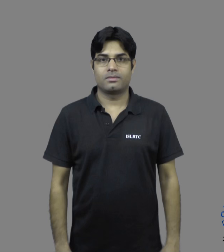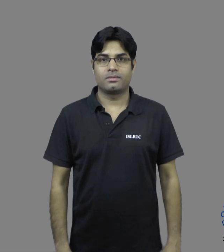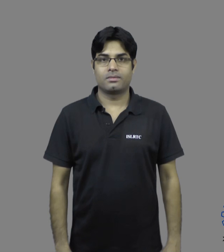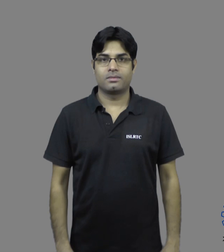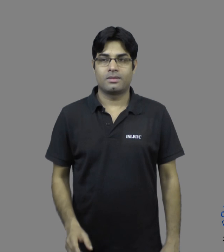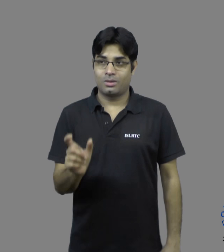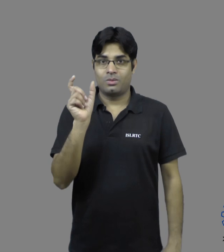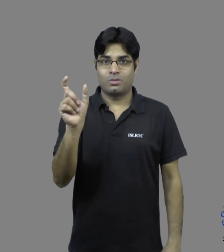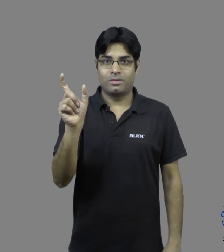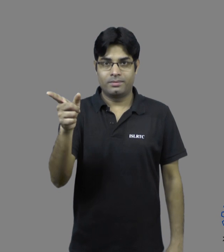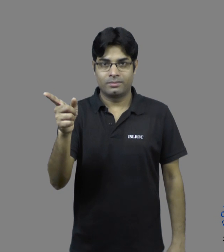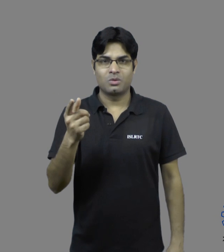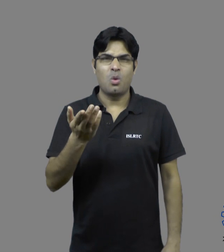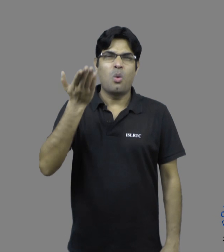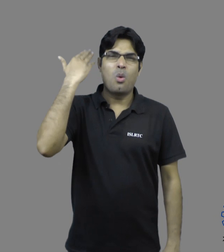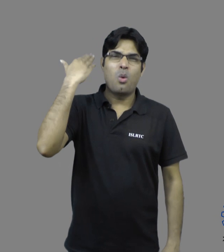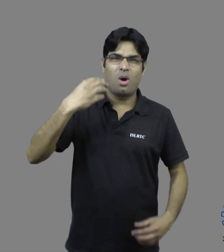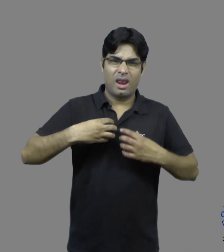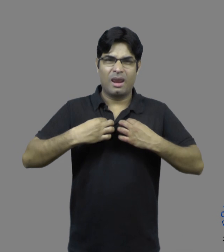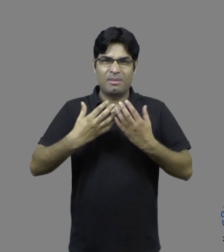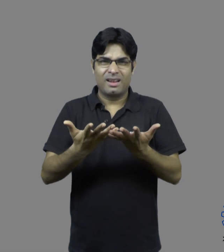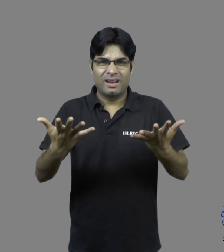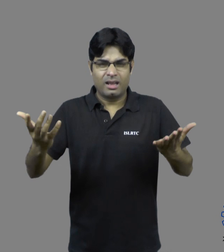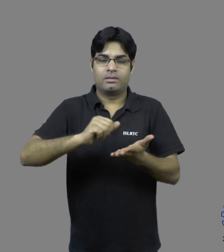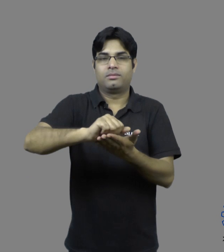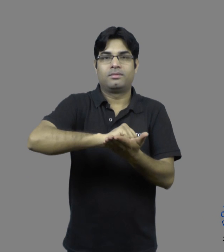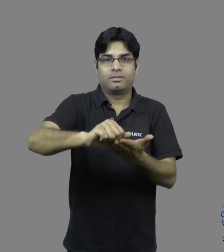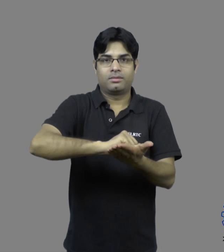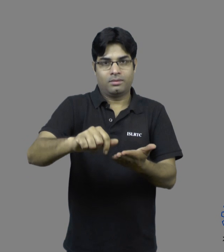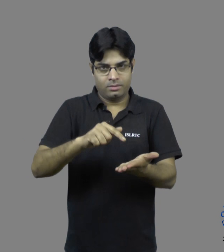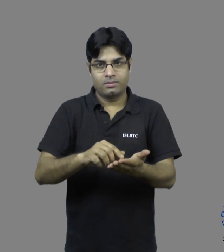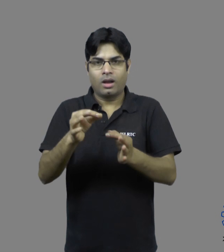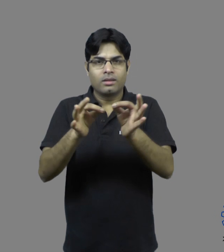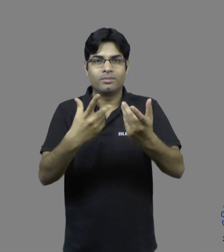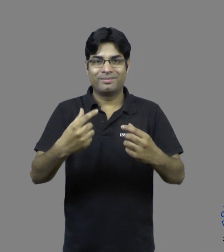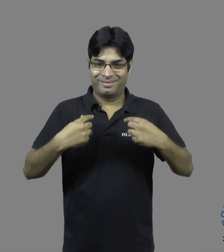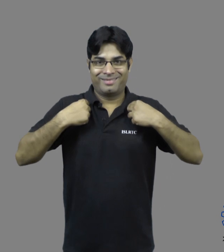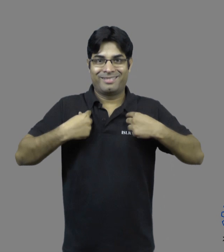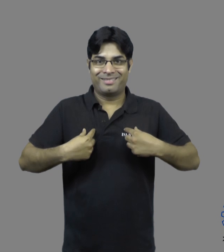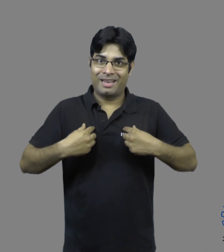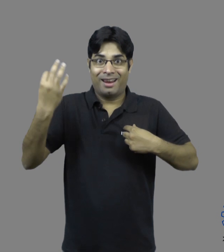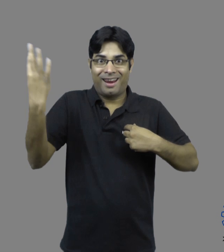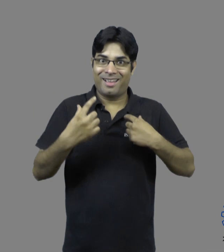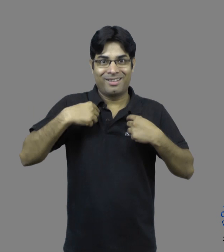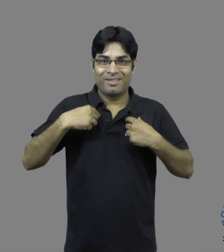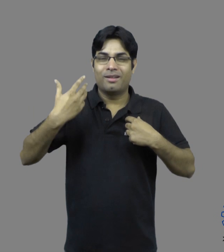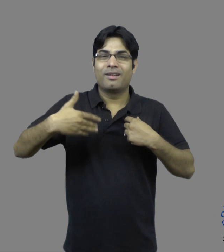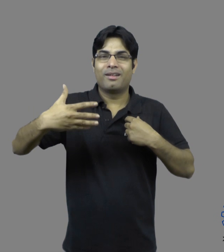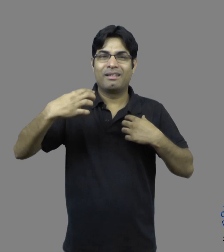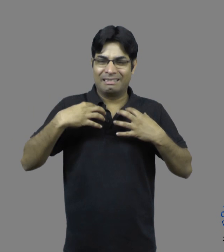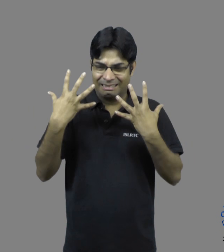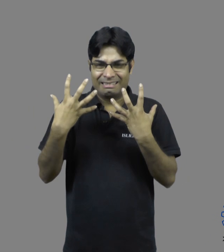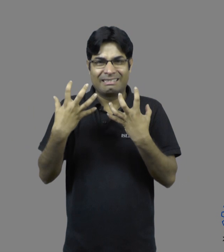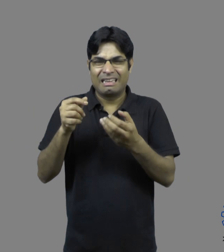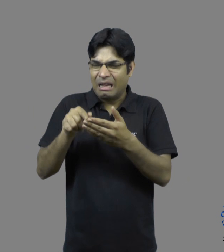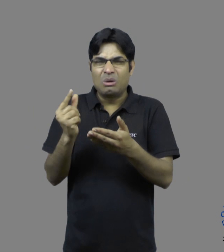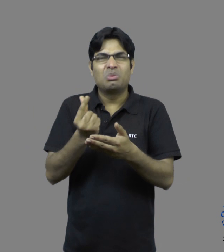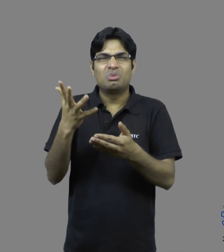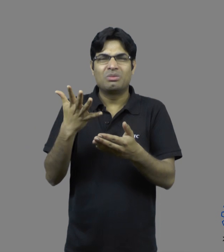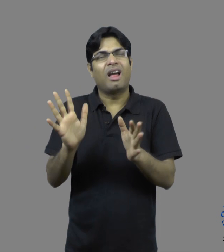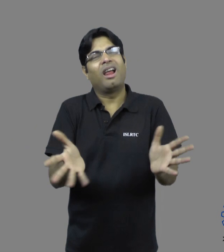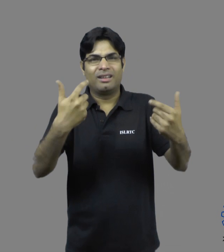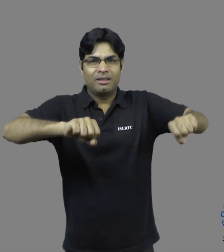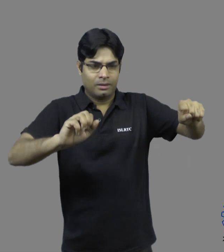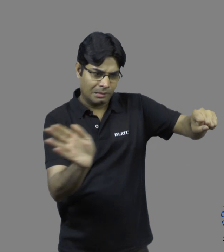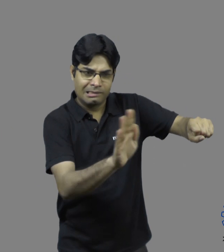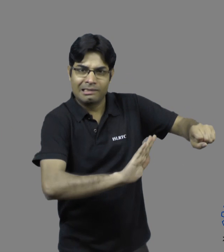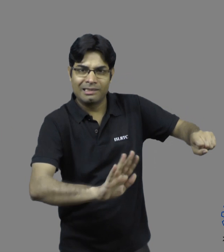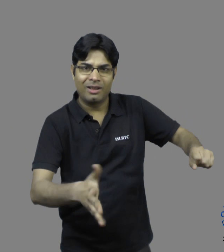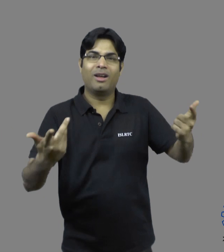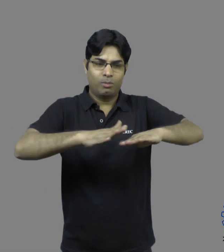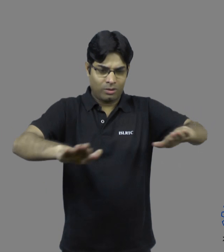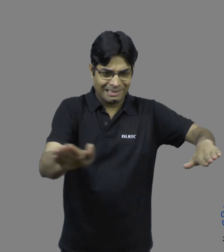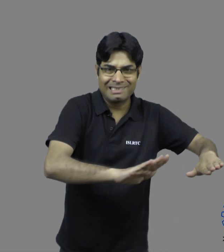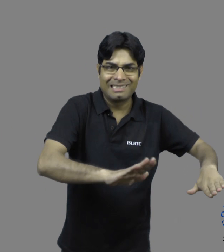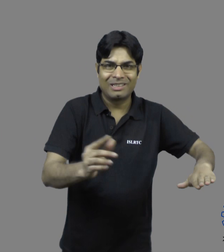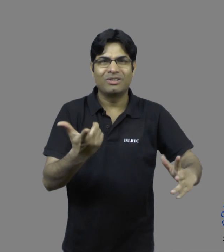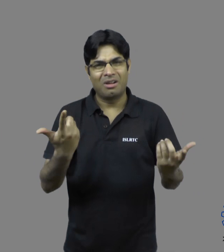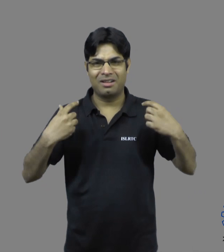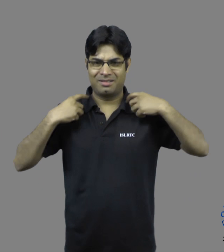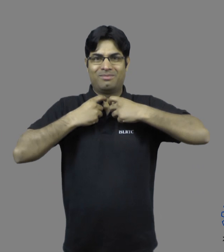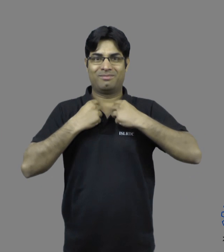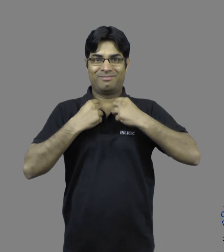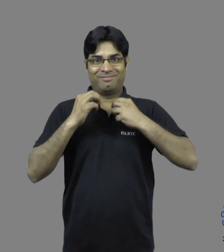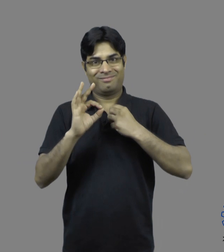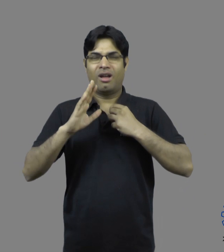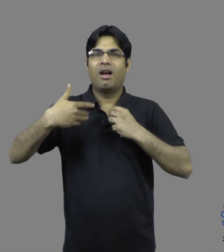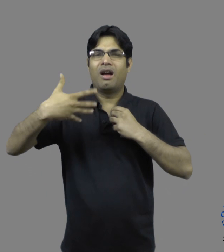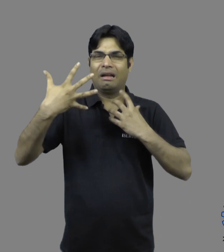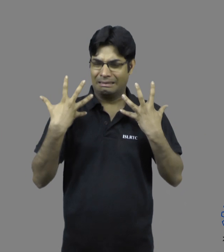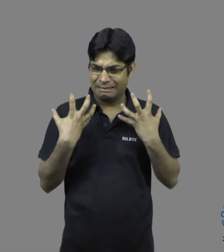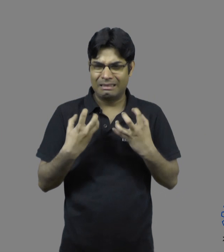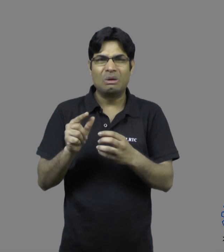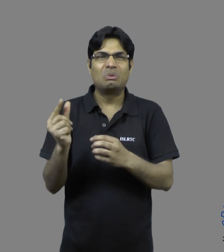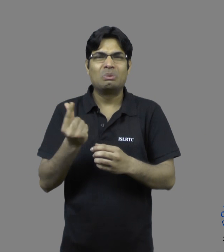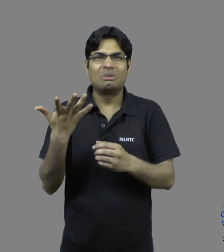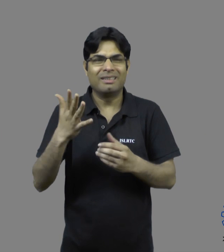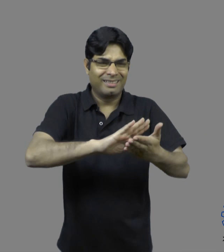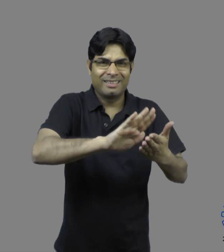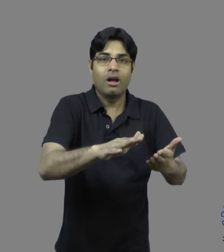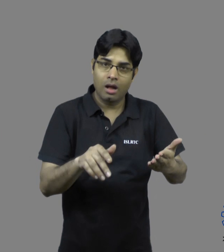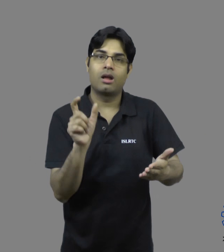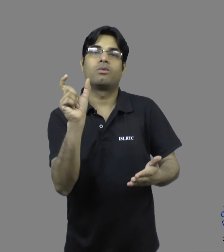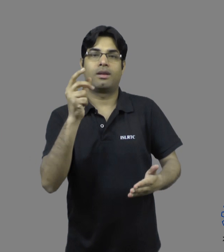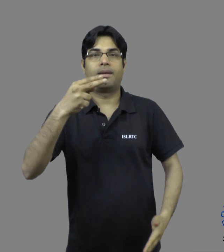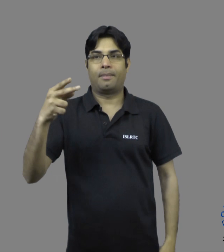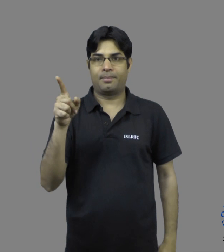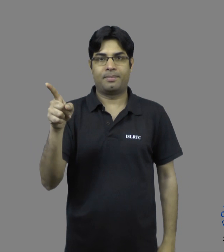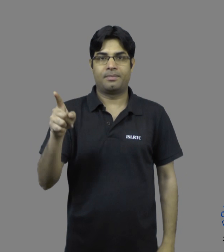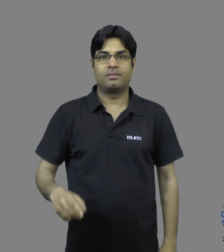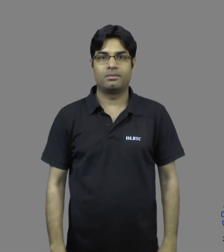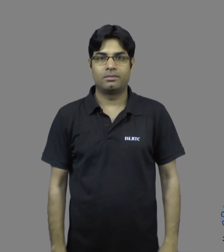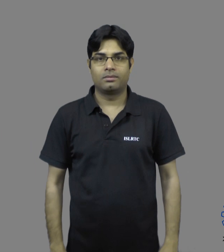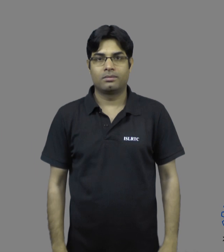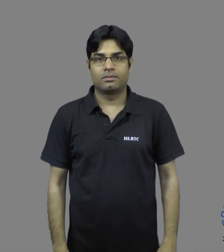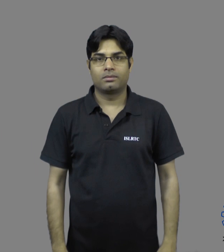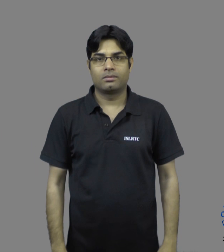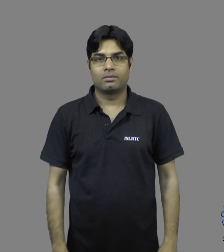Rag (Cloth)